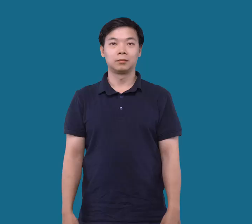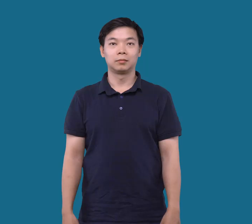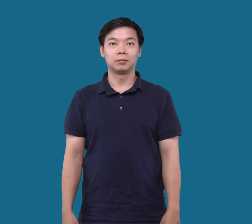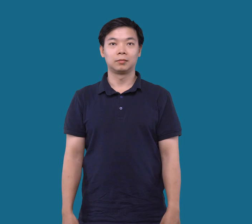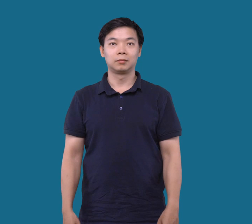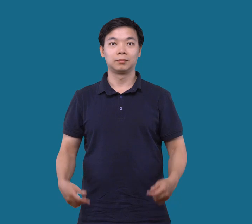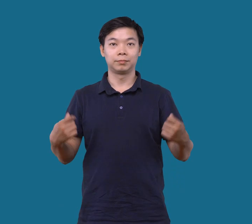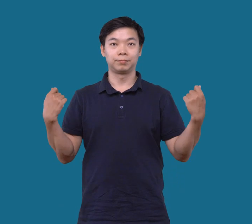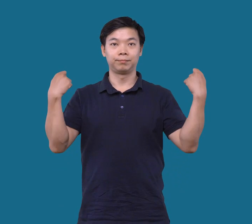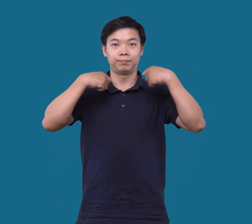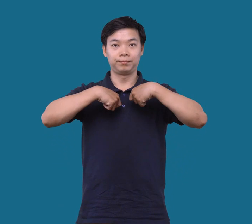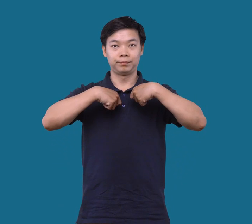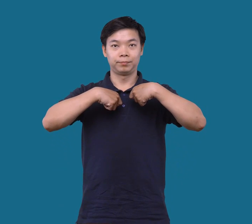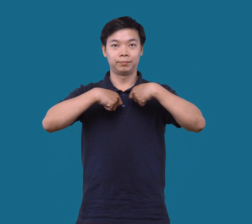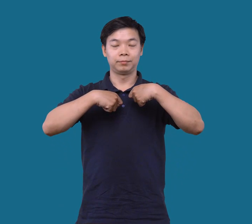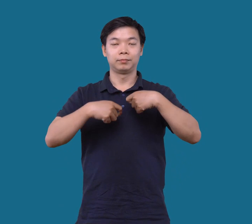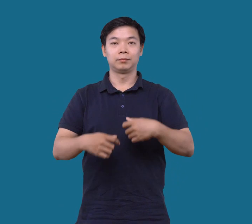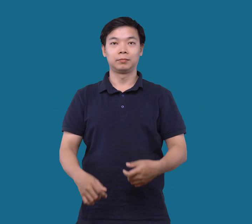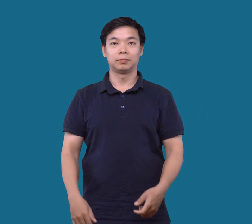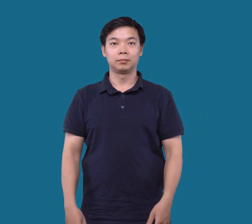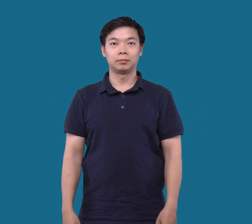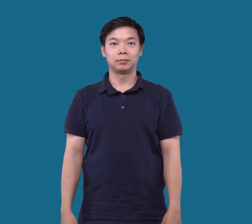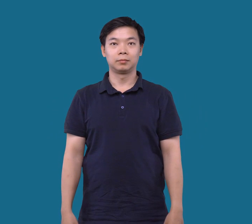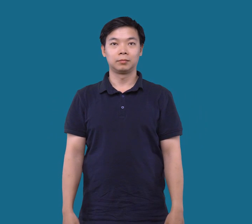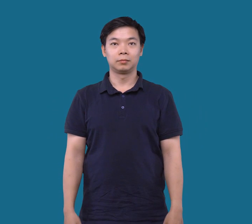mặc